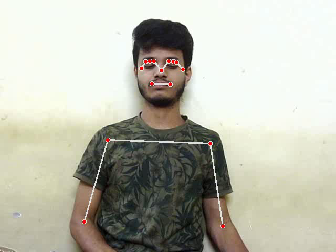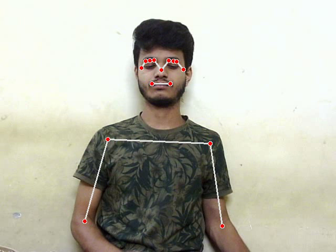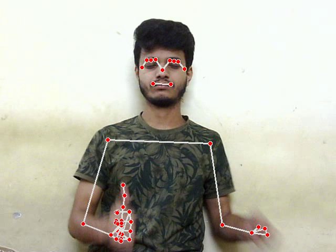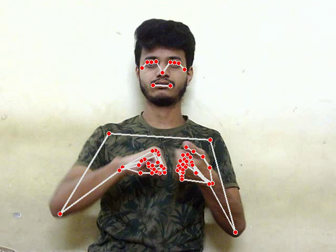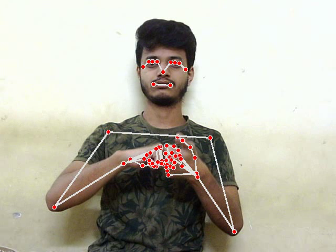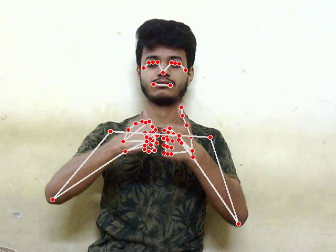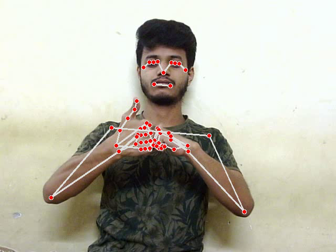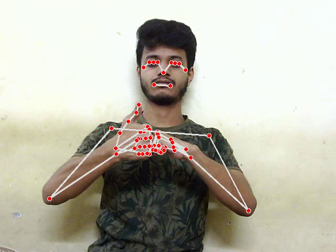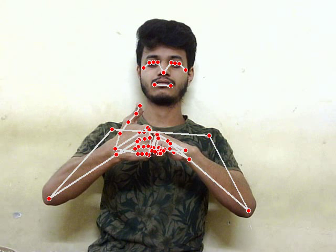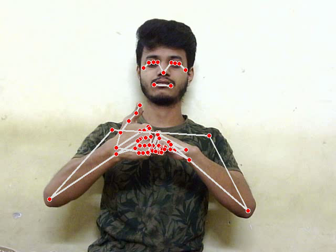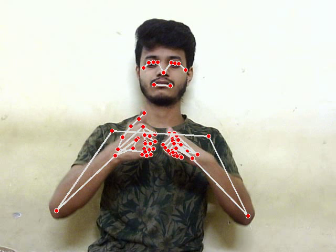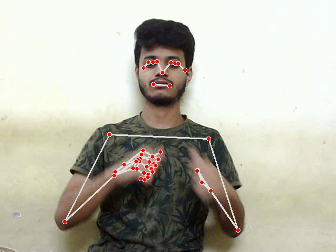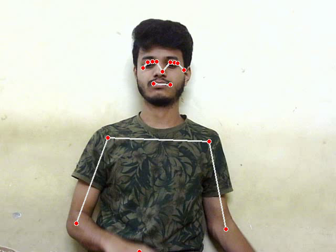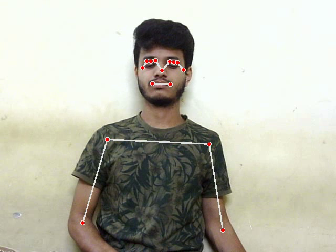how